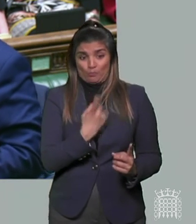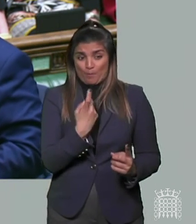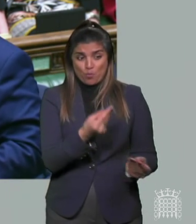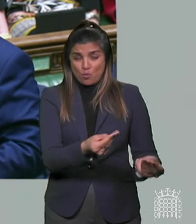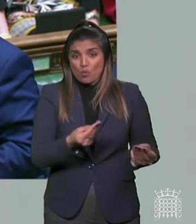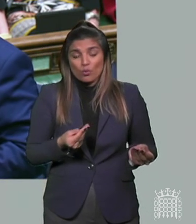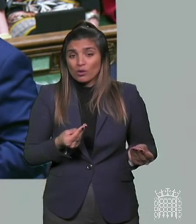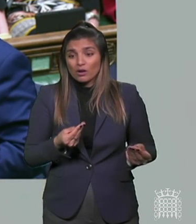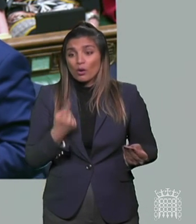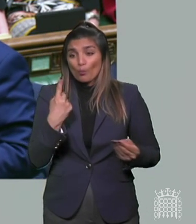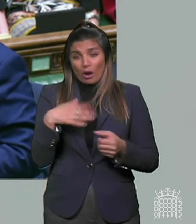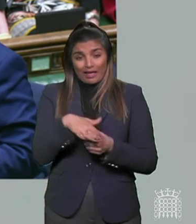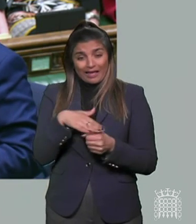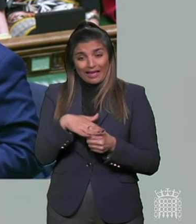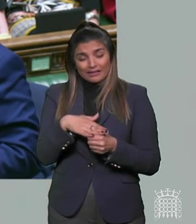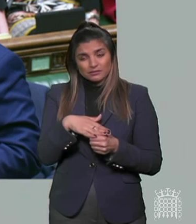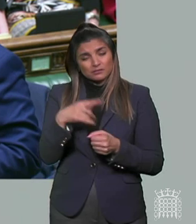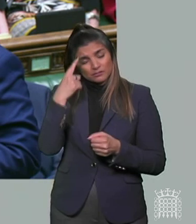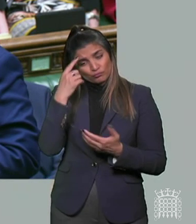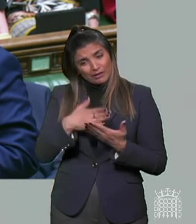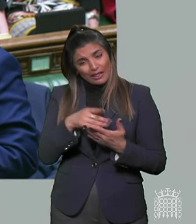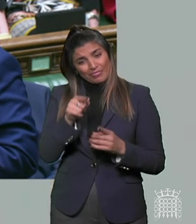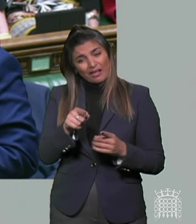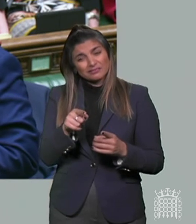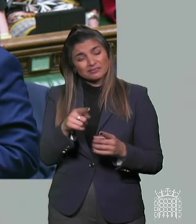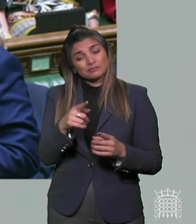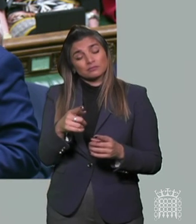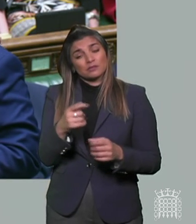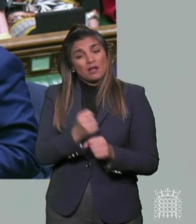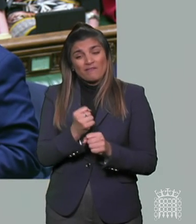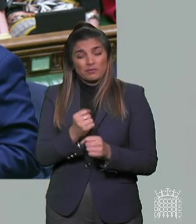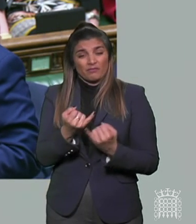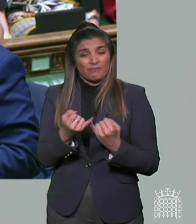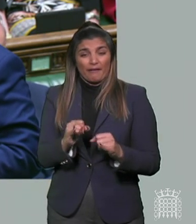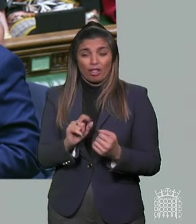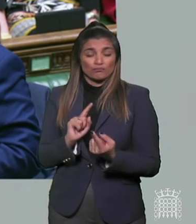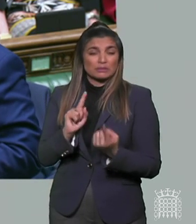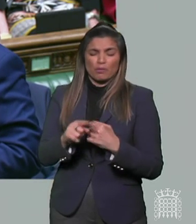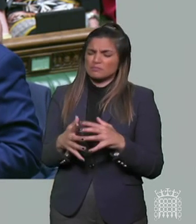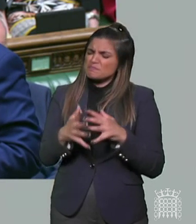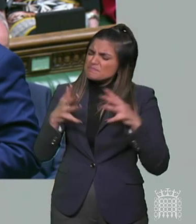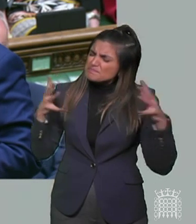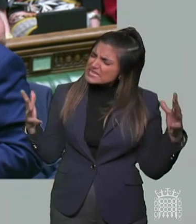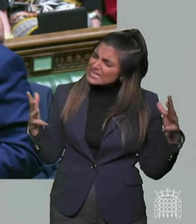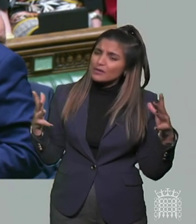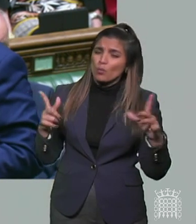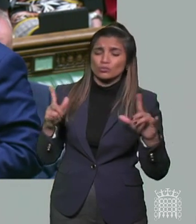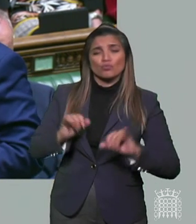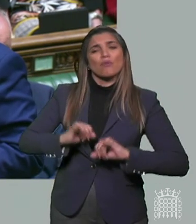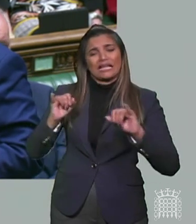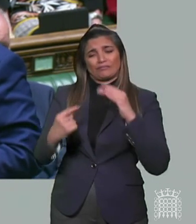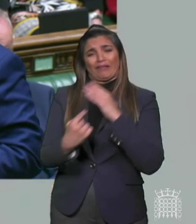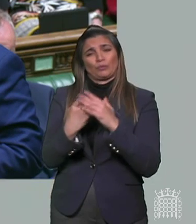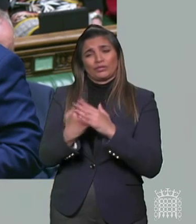This one case goes to the heart of the failure in the UK Government’s response to the biggest refugee crisis in Europe since world war two.